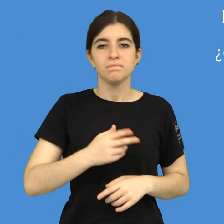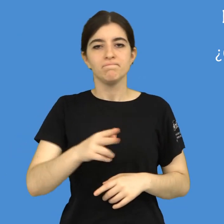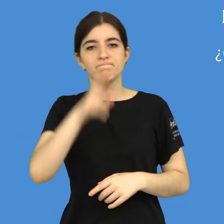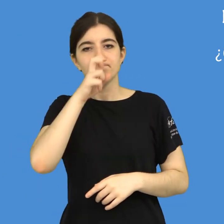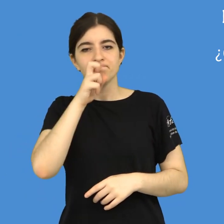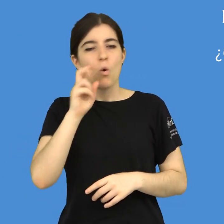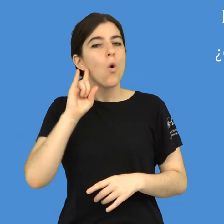respirar